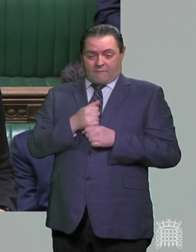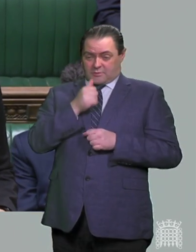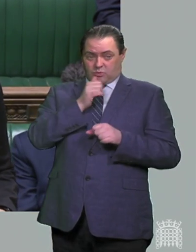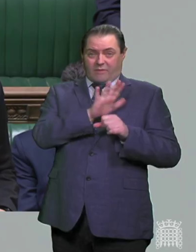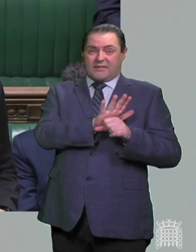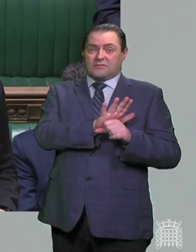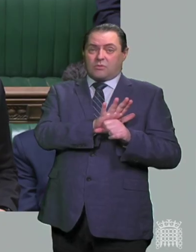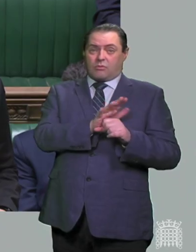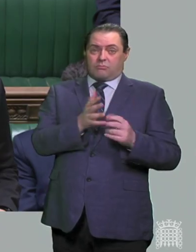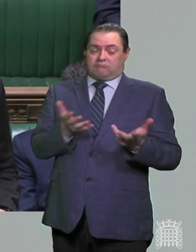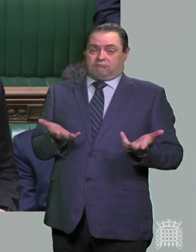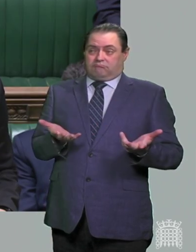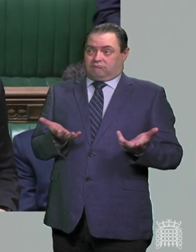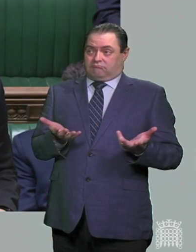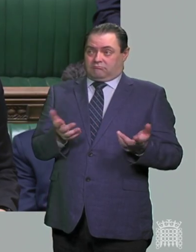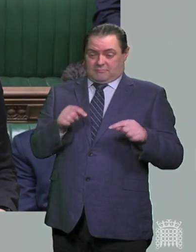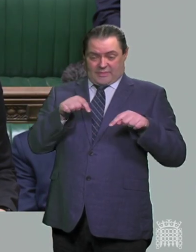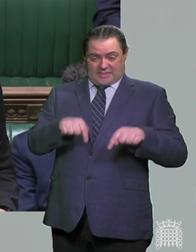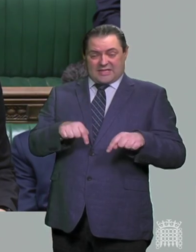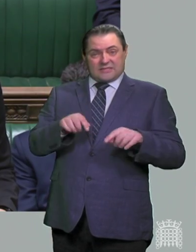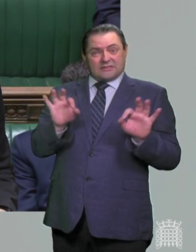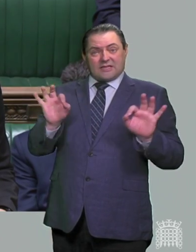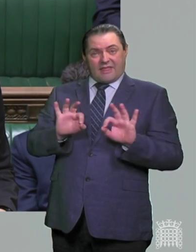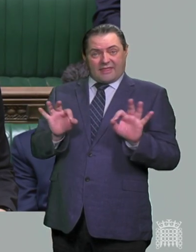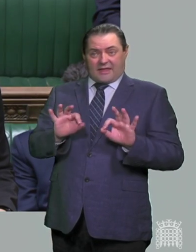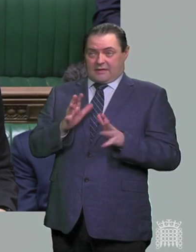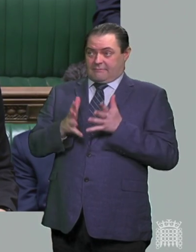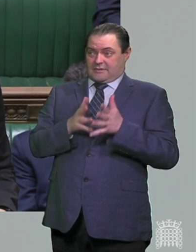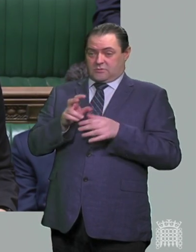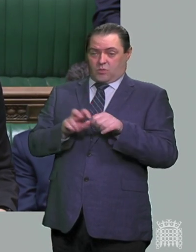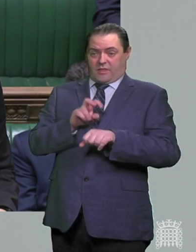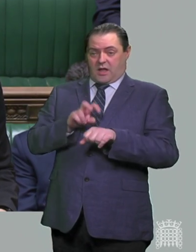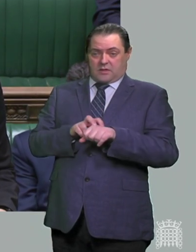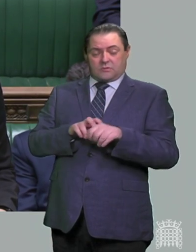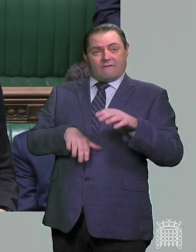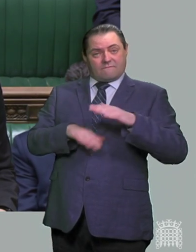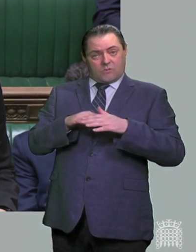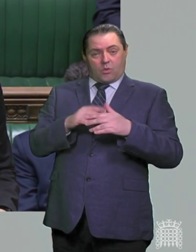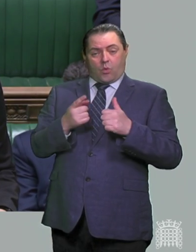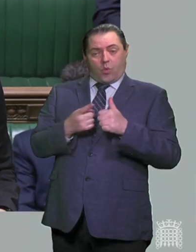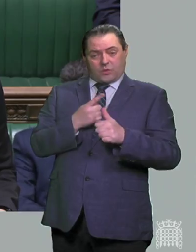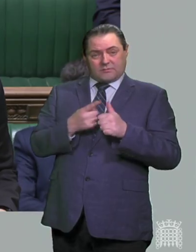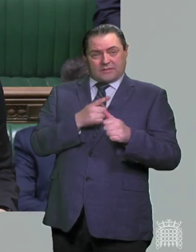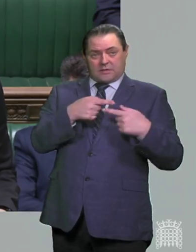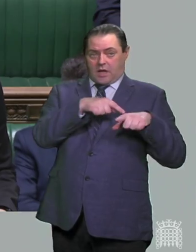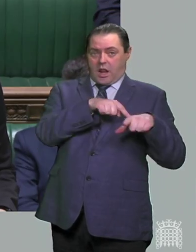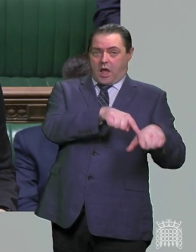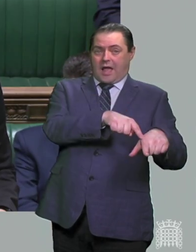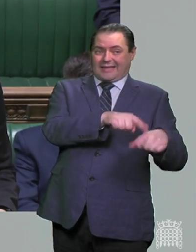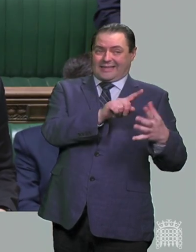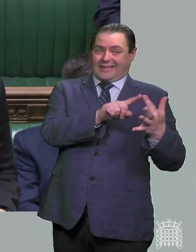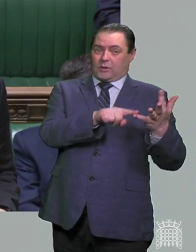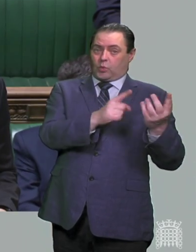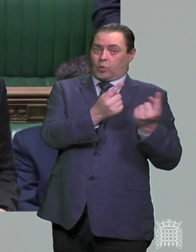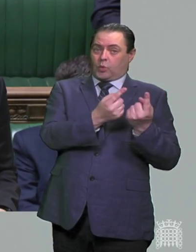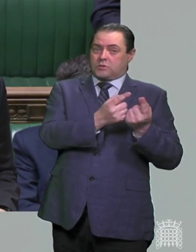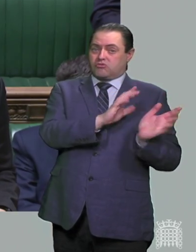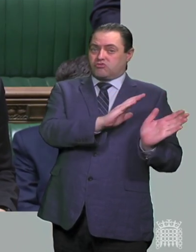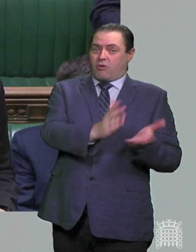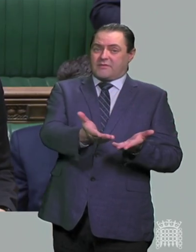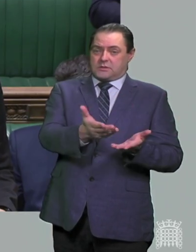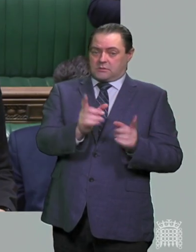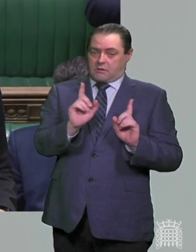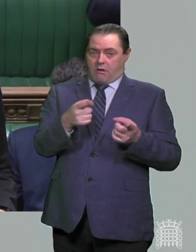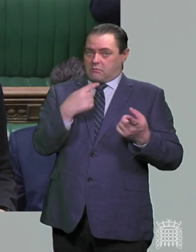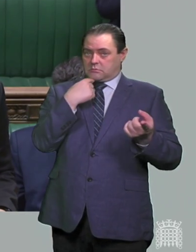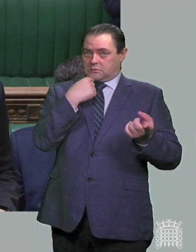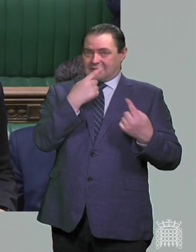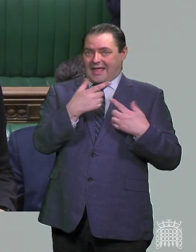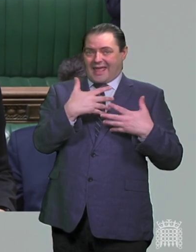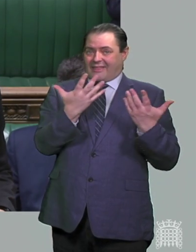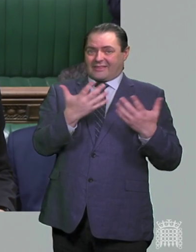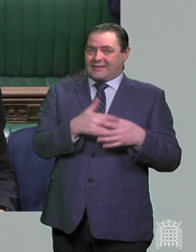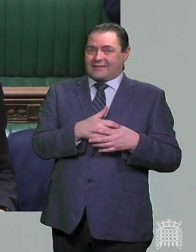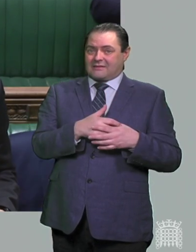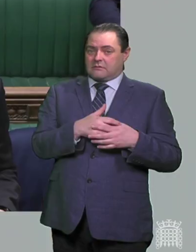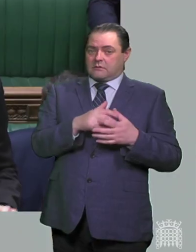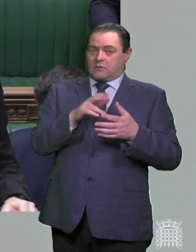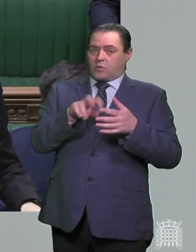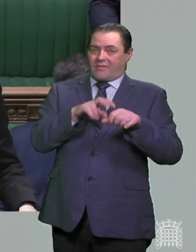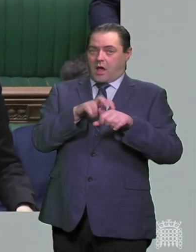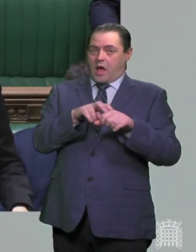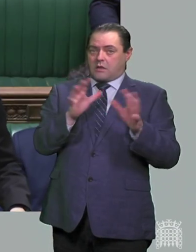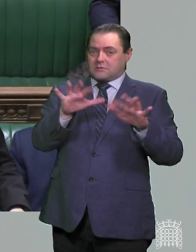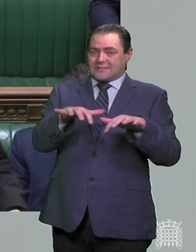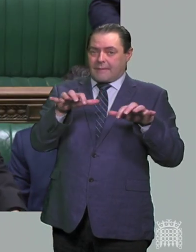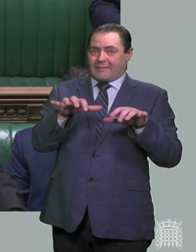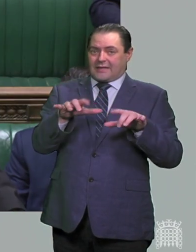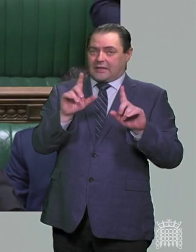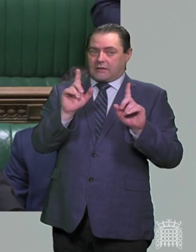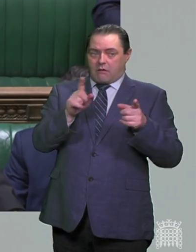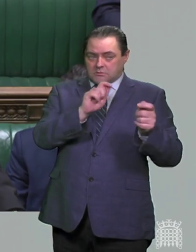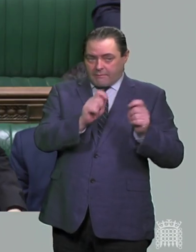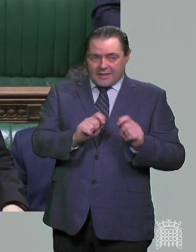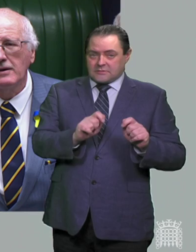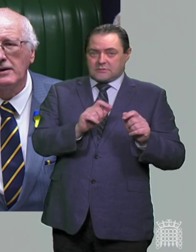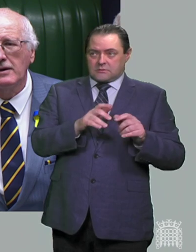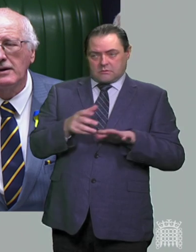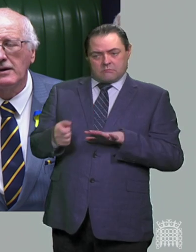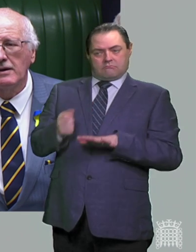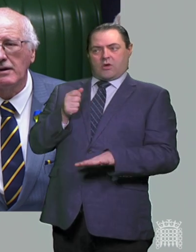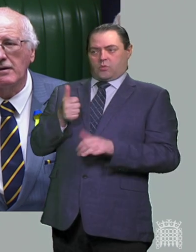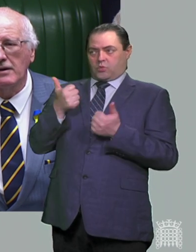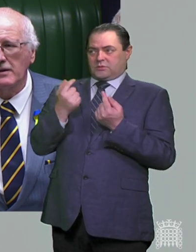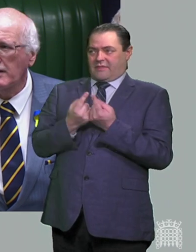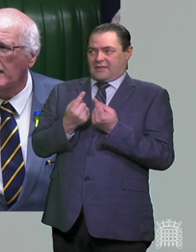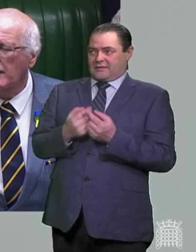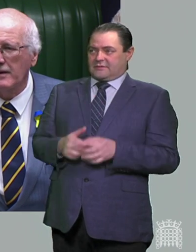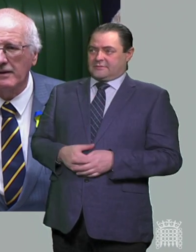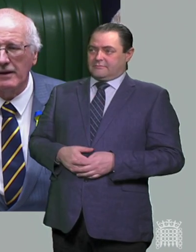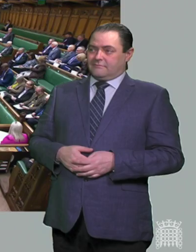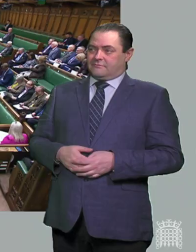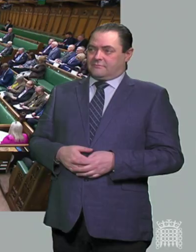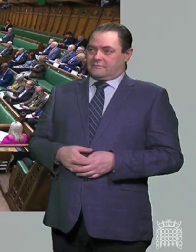Without this measure, Northern Ireland would continue to have full and automatic dynamic alignment with EU goods rules, with the Northern Ireland Assembly having no say and no veto on the amendment or replacement of measures.